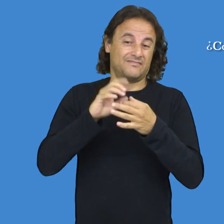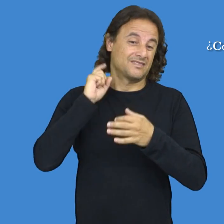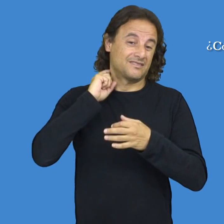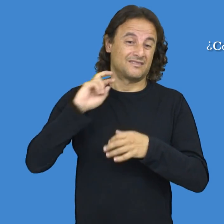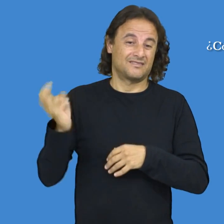meningitis